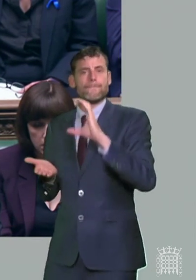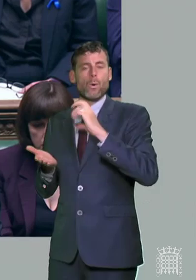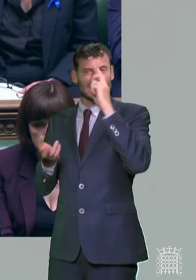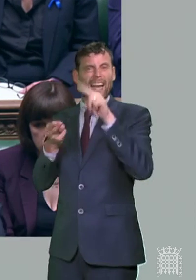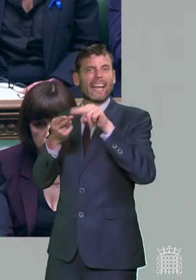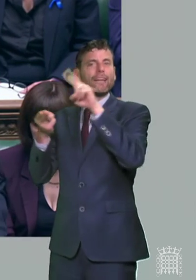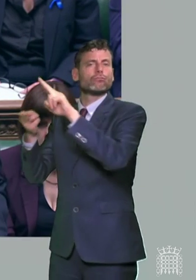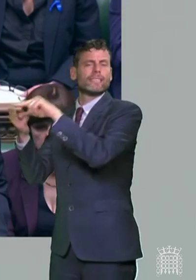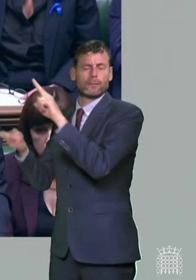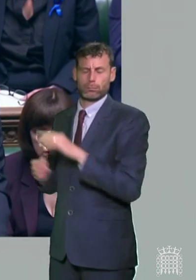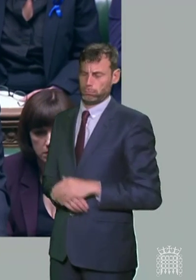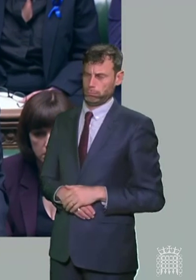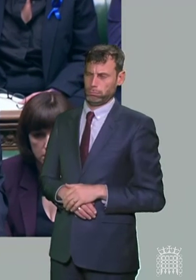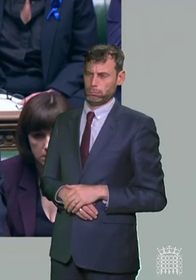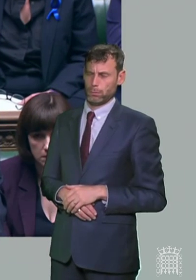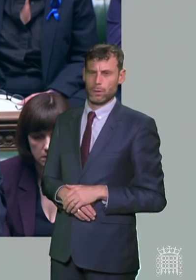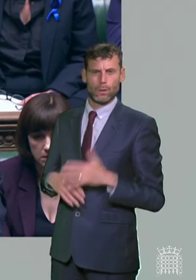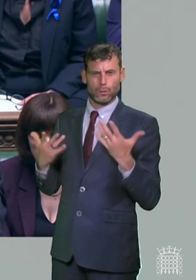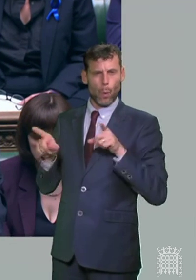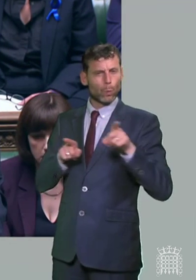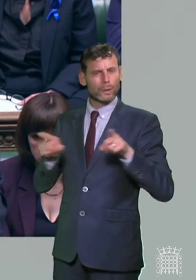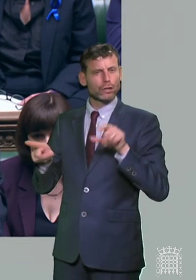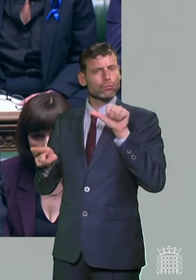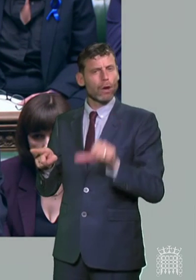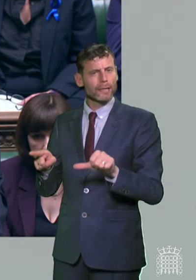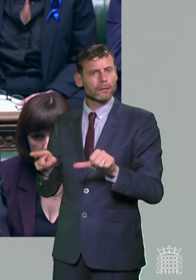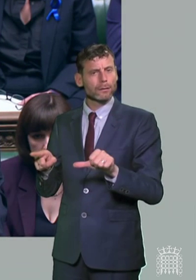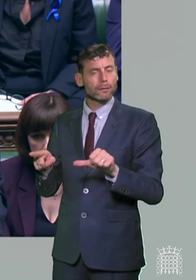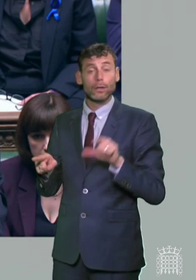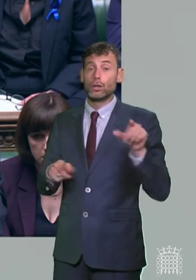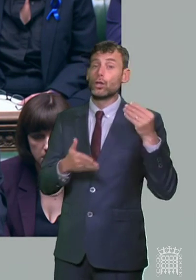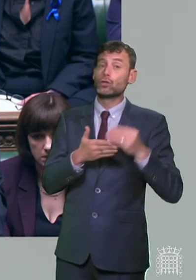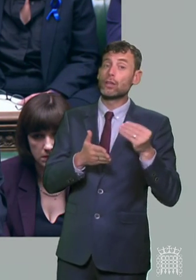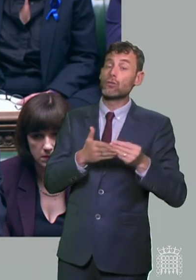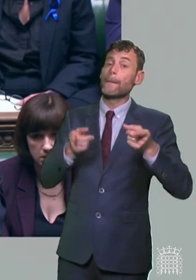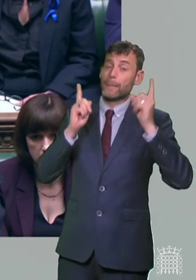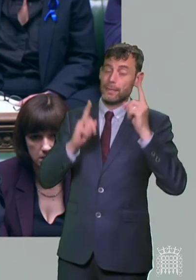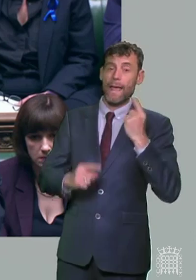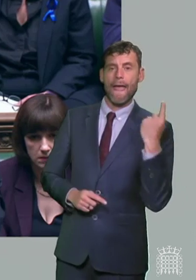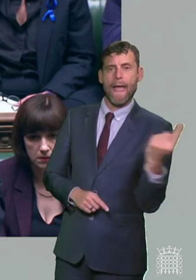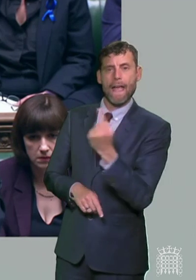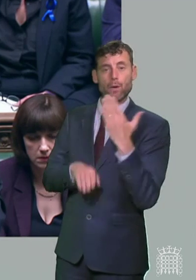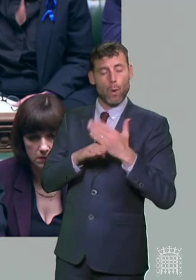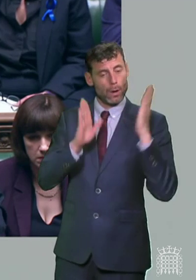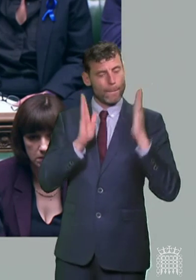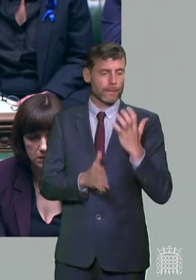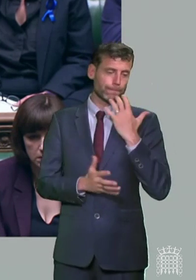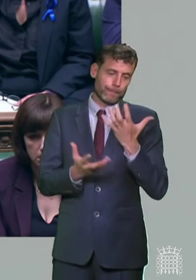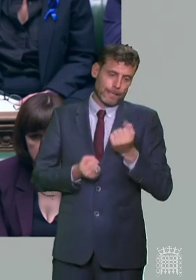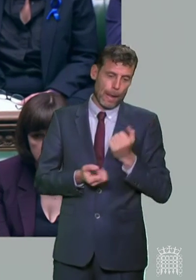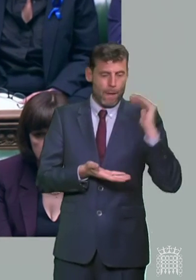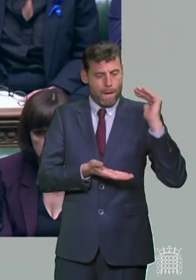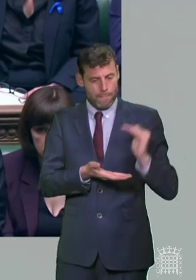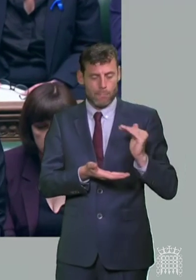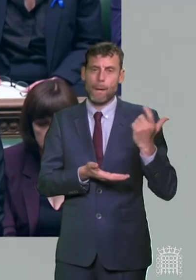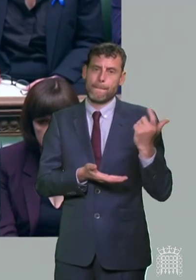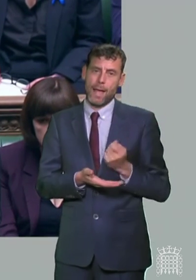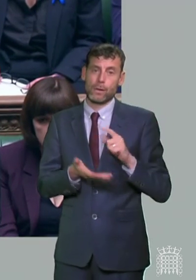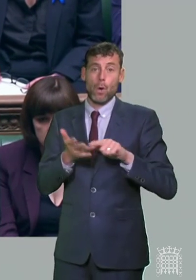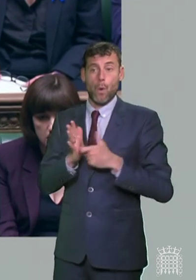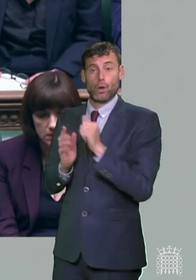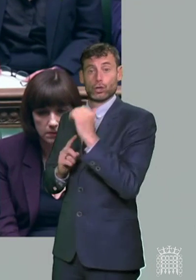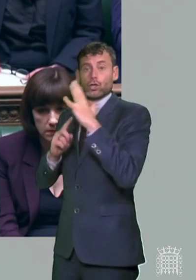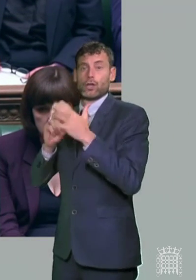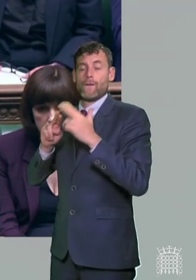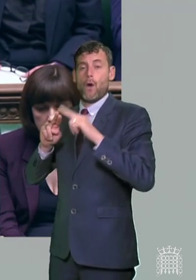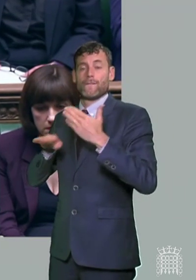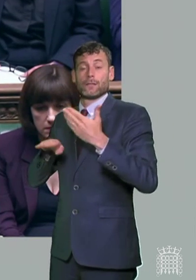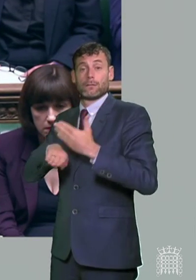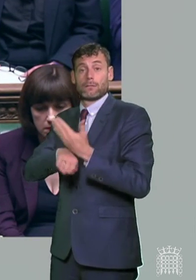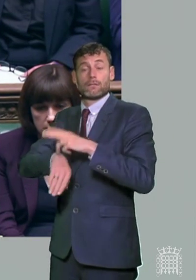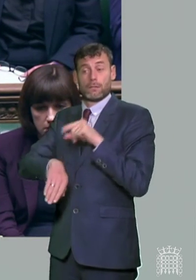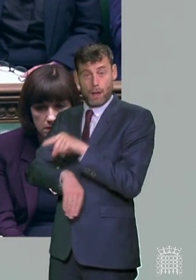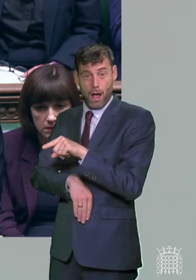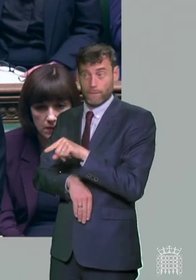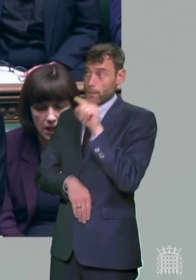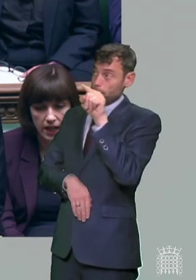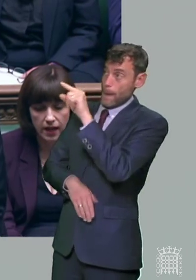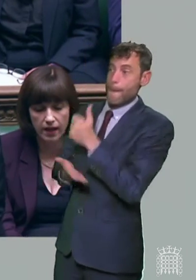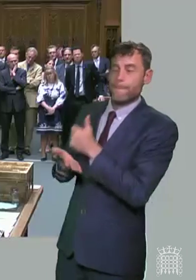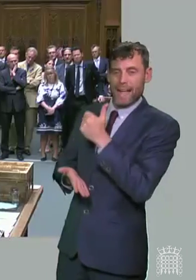So come one, only one of them can be right: is it his Chief Secretary to the Treasury, who says that every worker needs a pay cut, or is it his chief of staff, who says that every banker needs a pay rise?